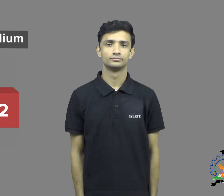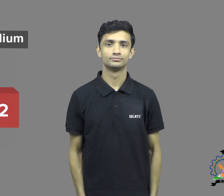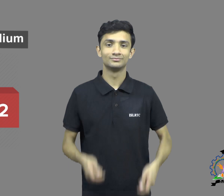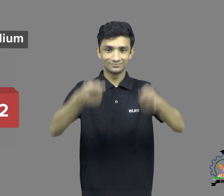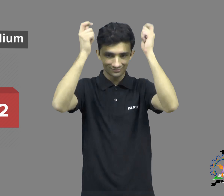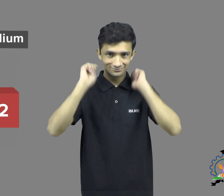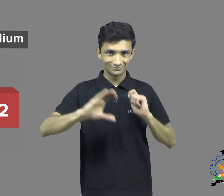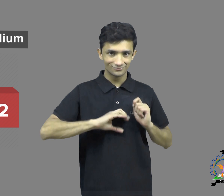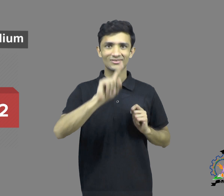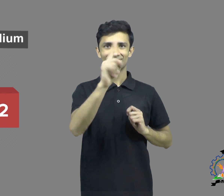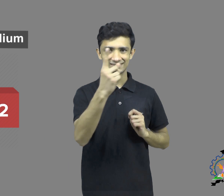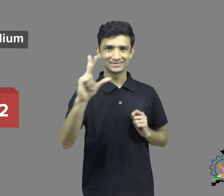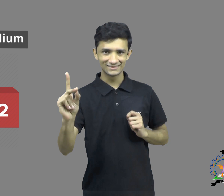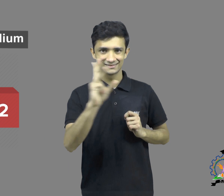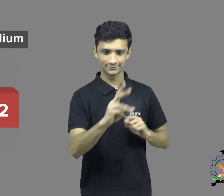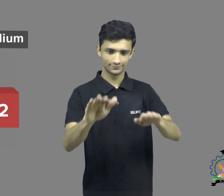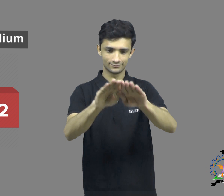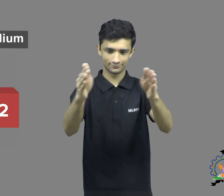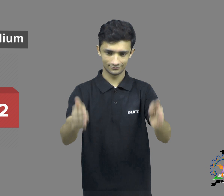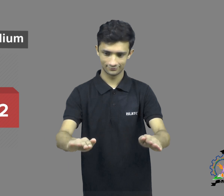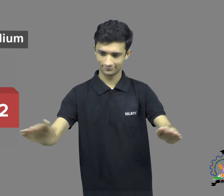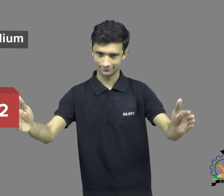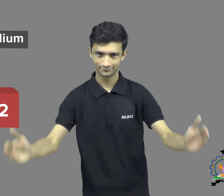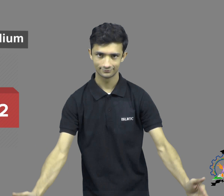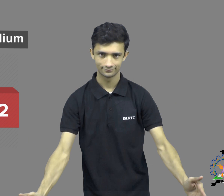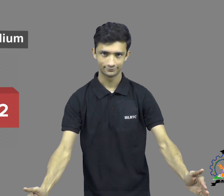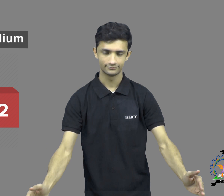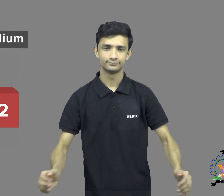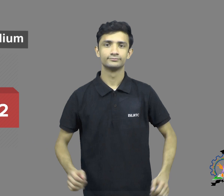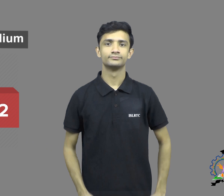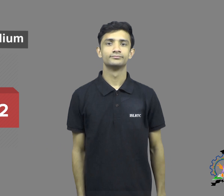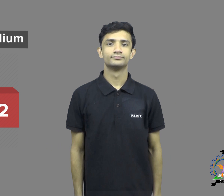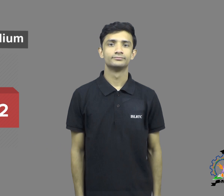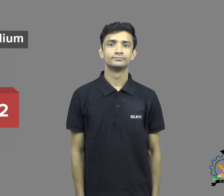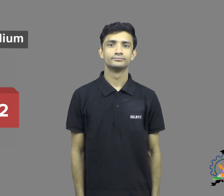Winners' Podium